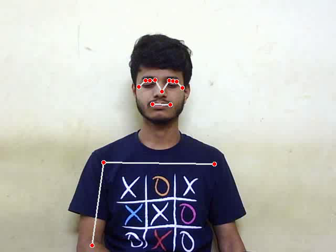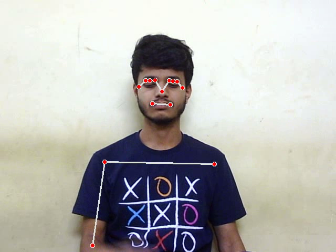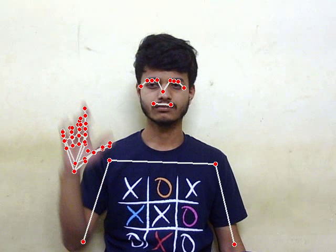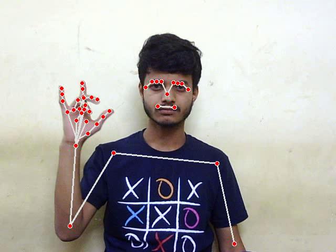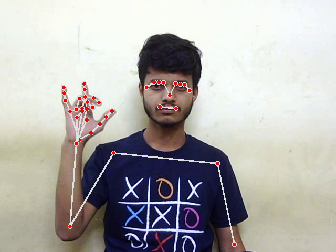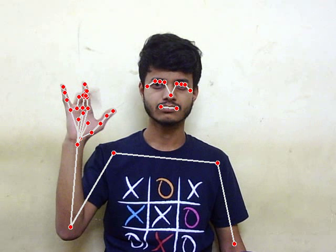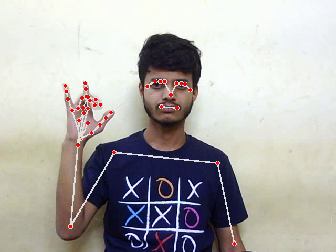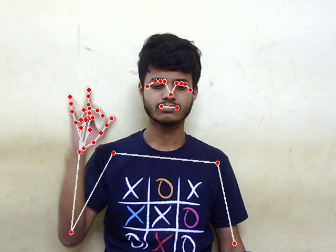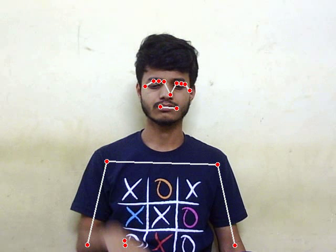why